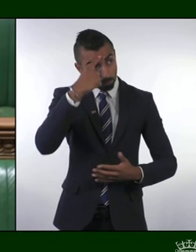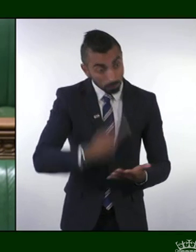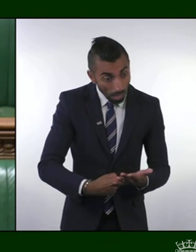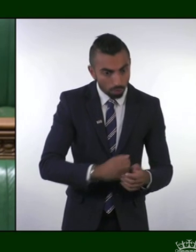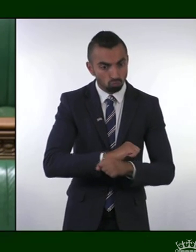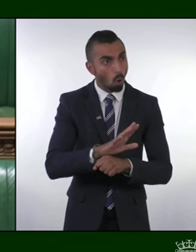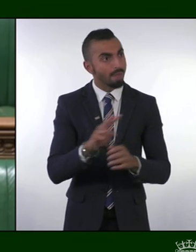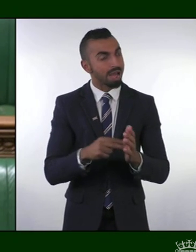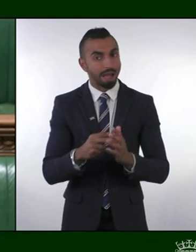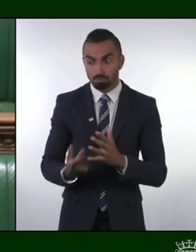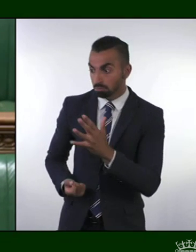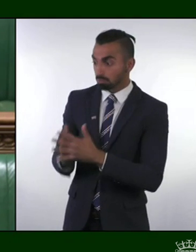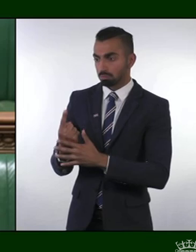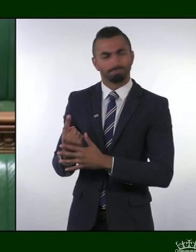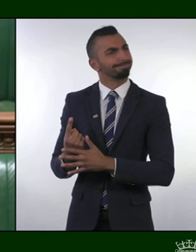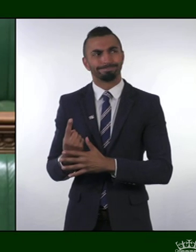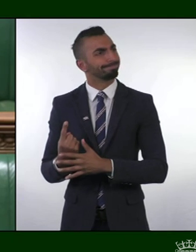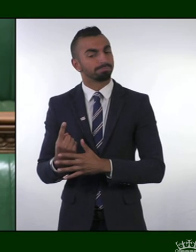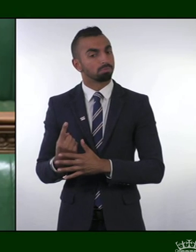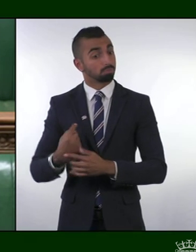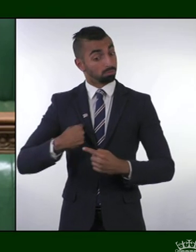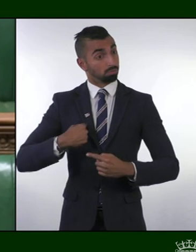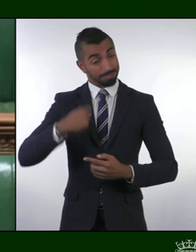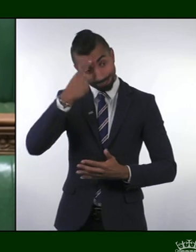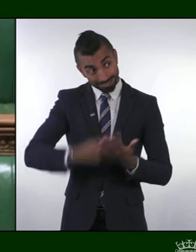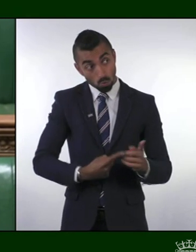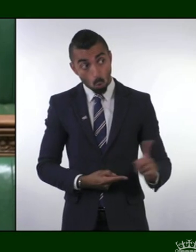What choice there is comes in how we respond.